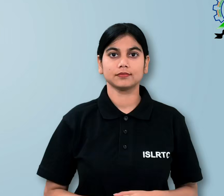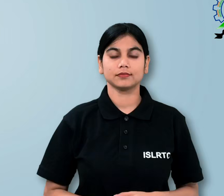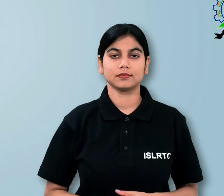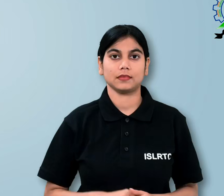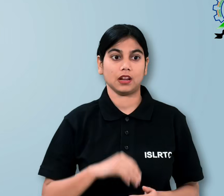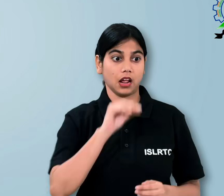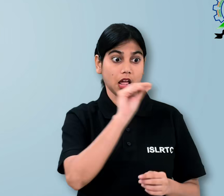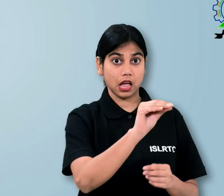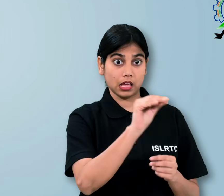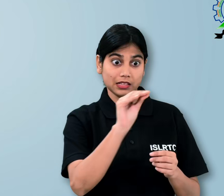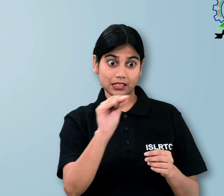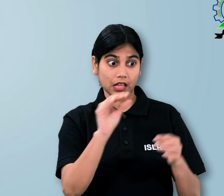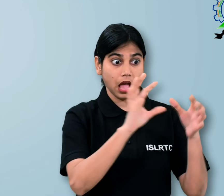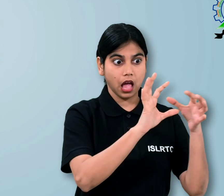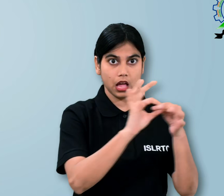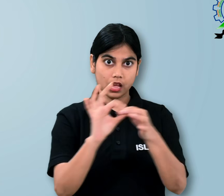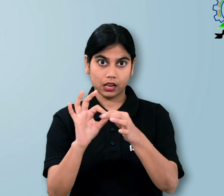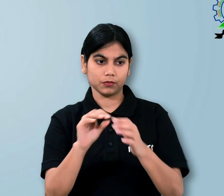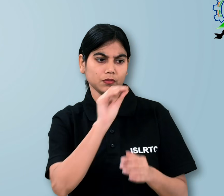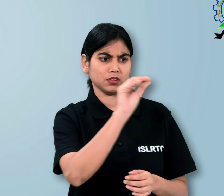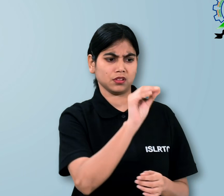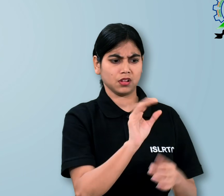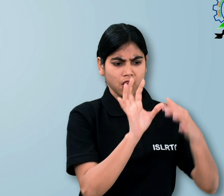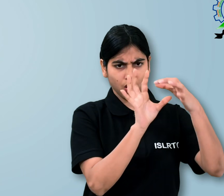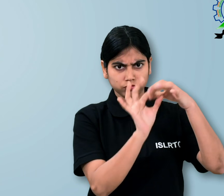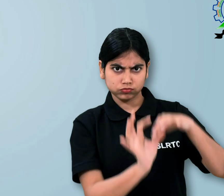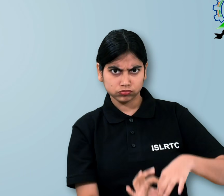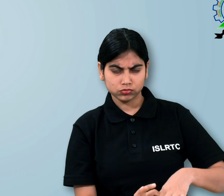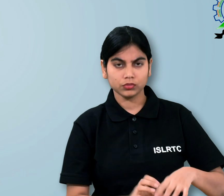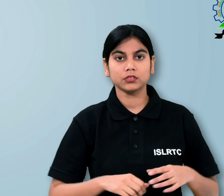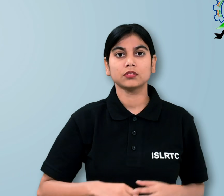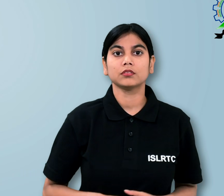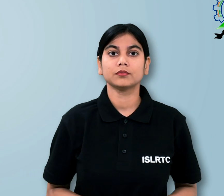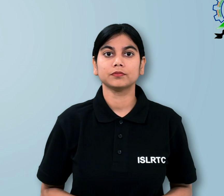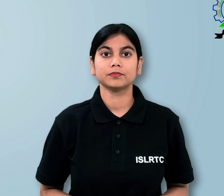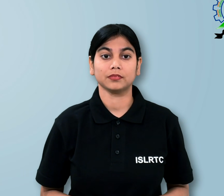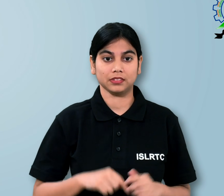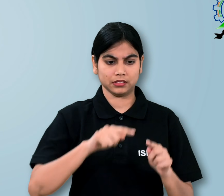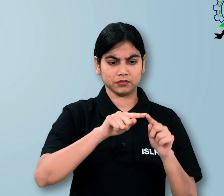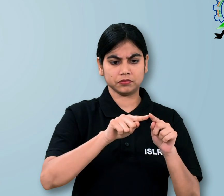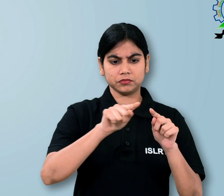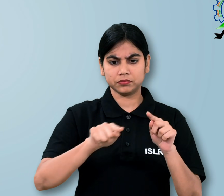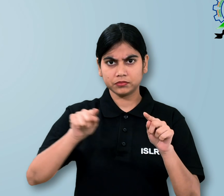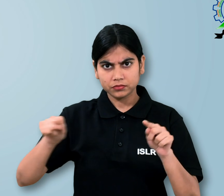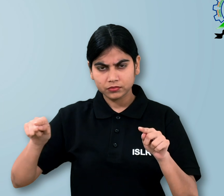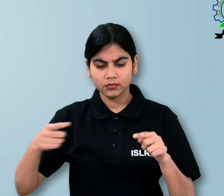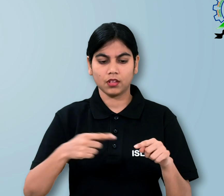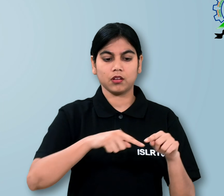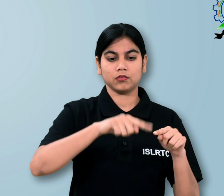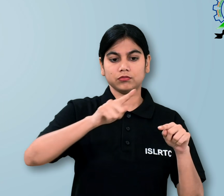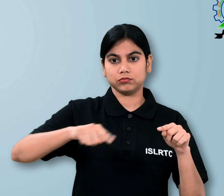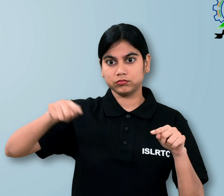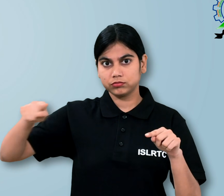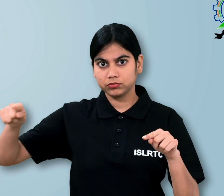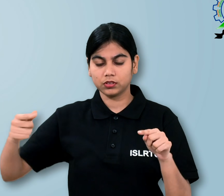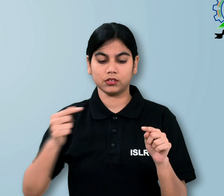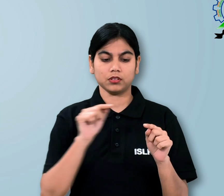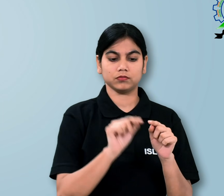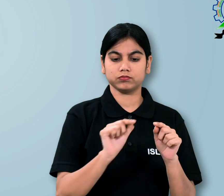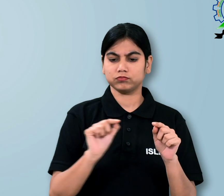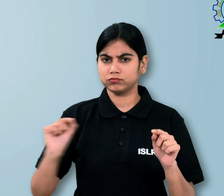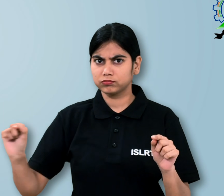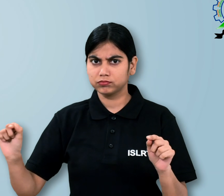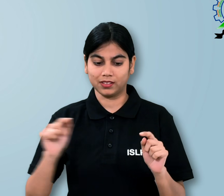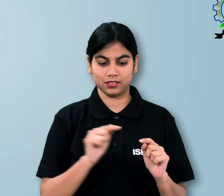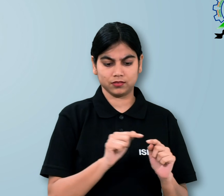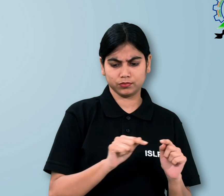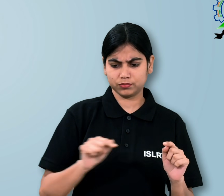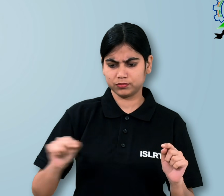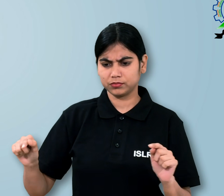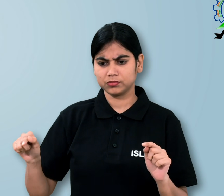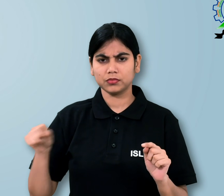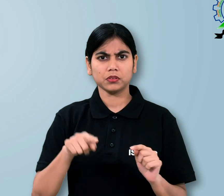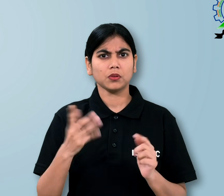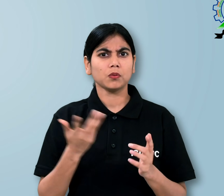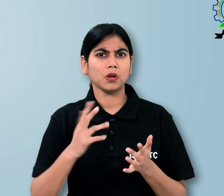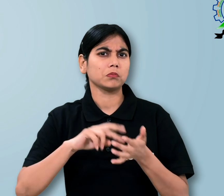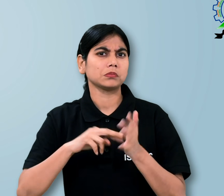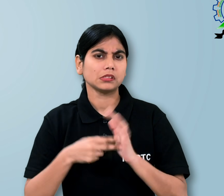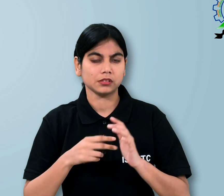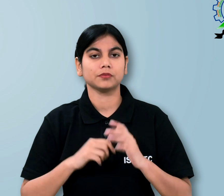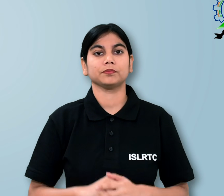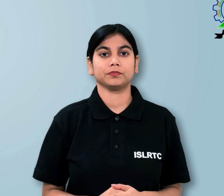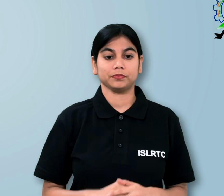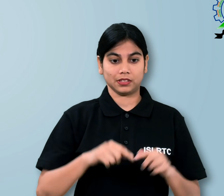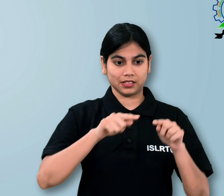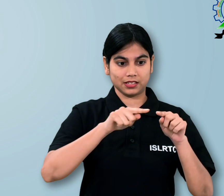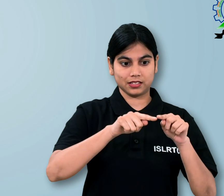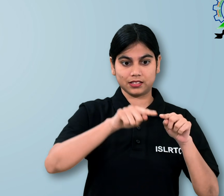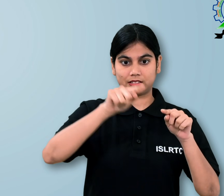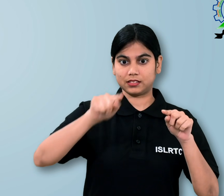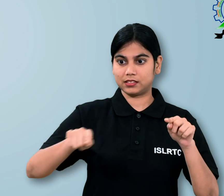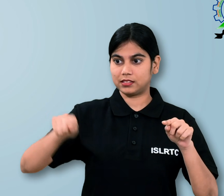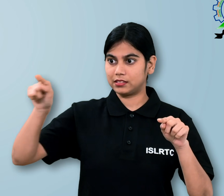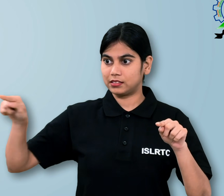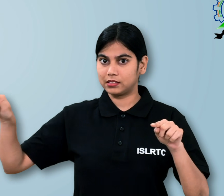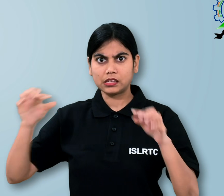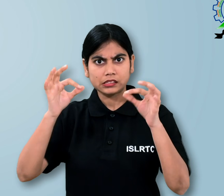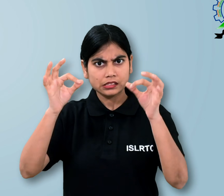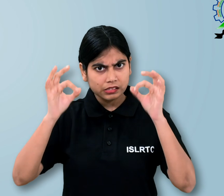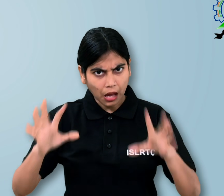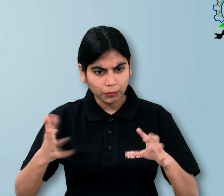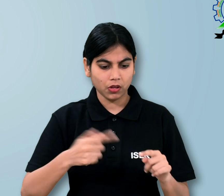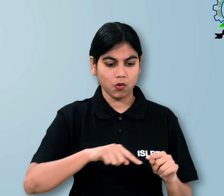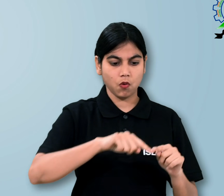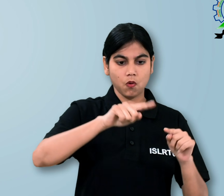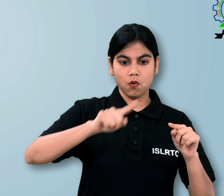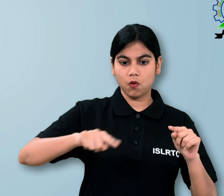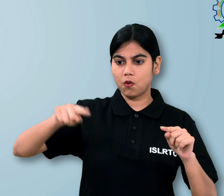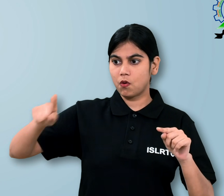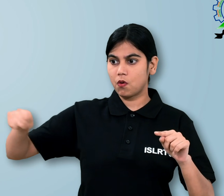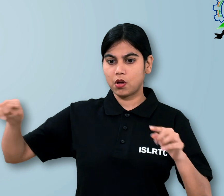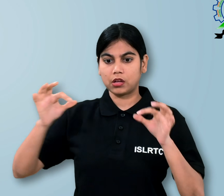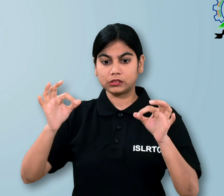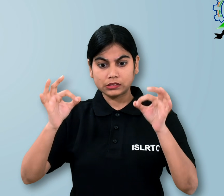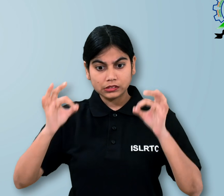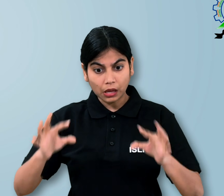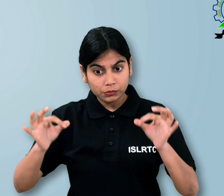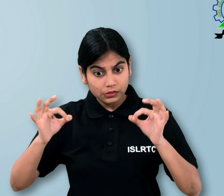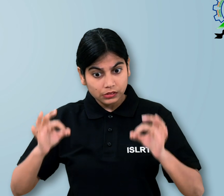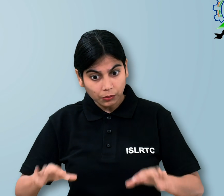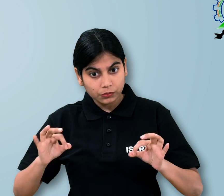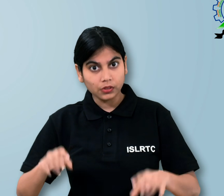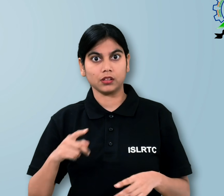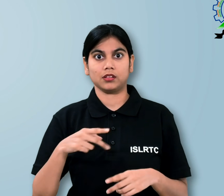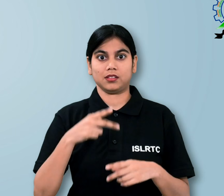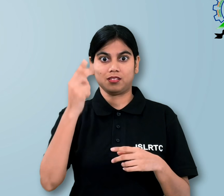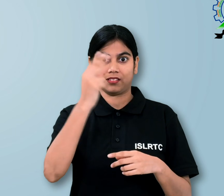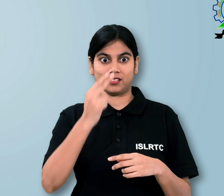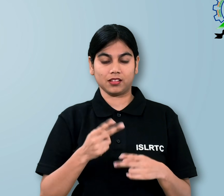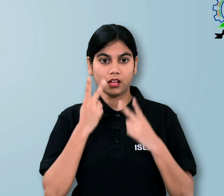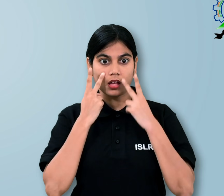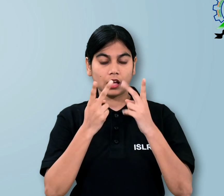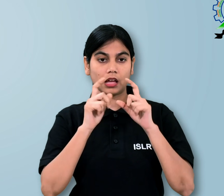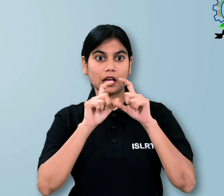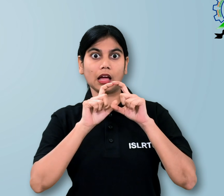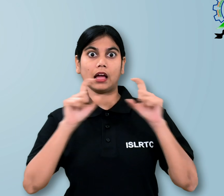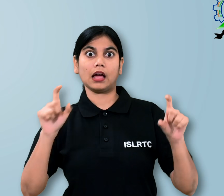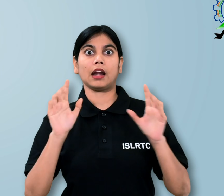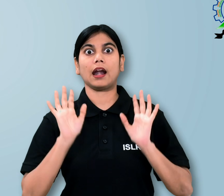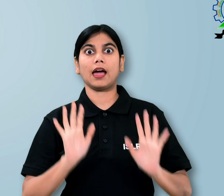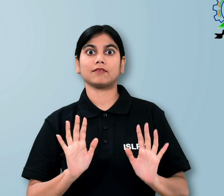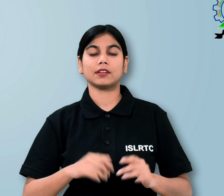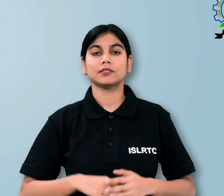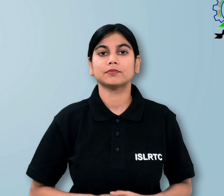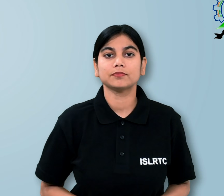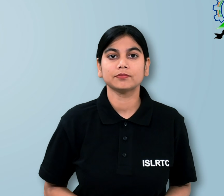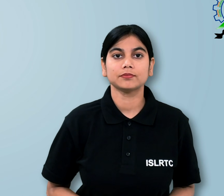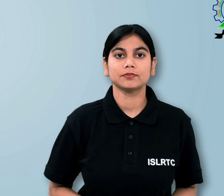Pattern A pattern is an arrangement of lines or shapes, especially a design in which the same shape is repeated at regular intervals over a surface.